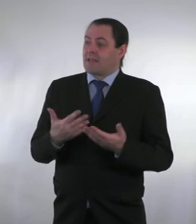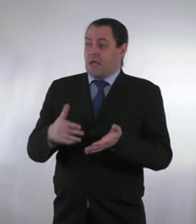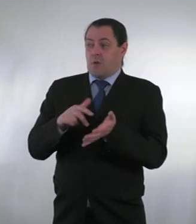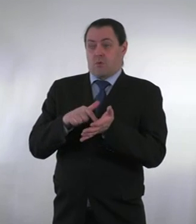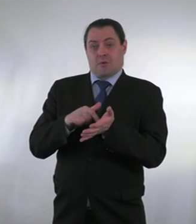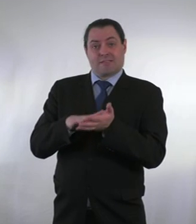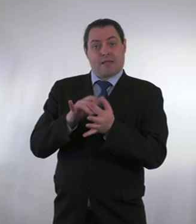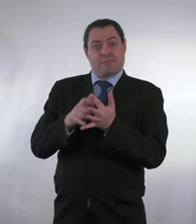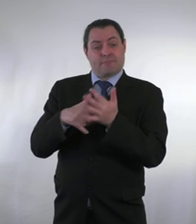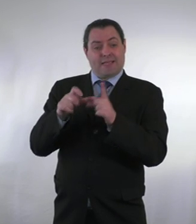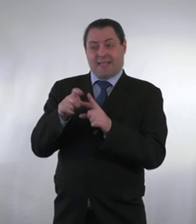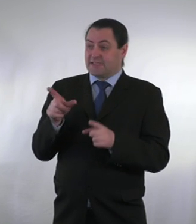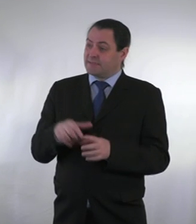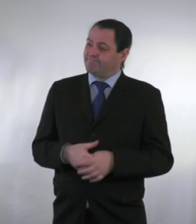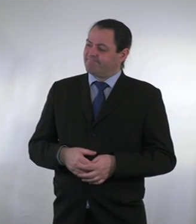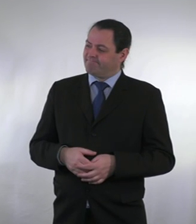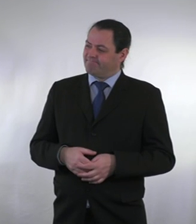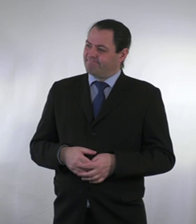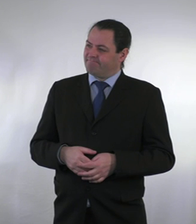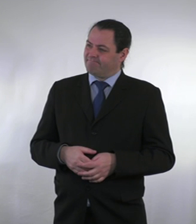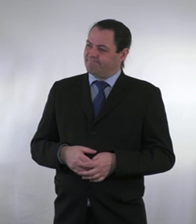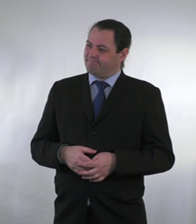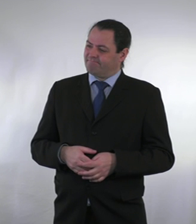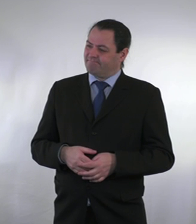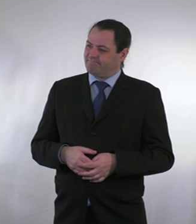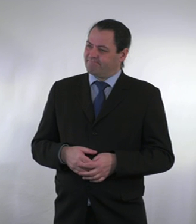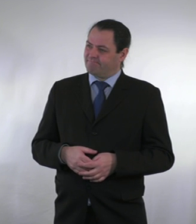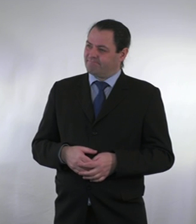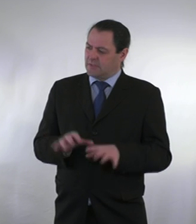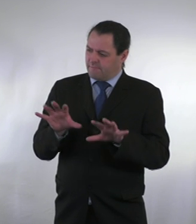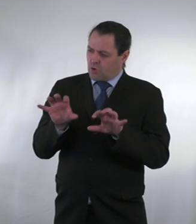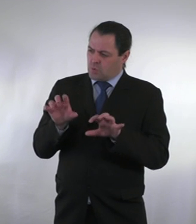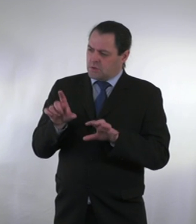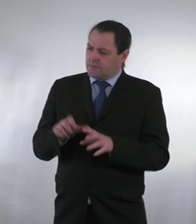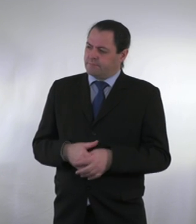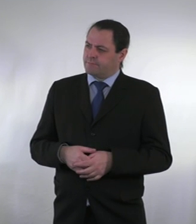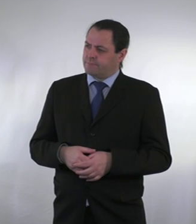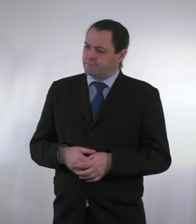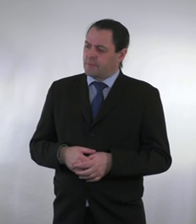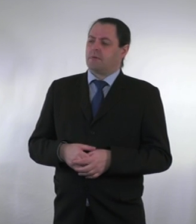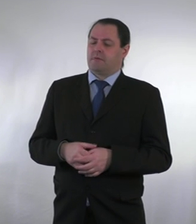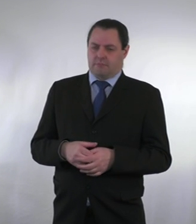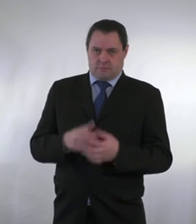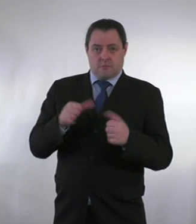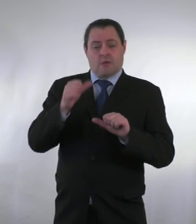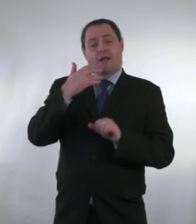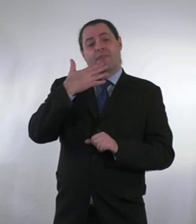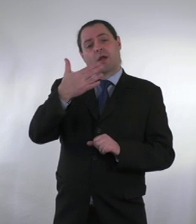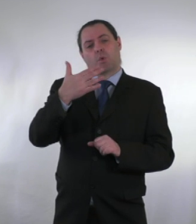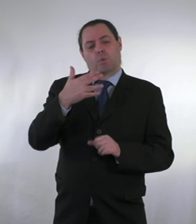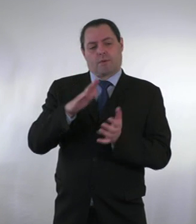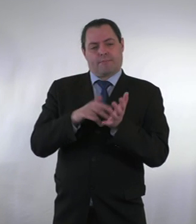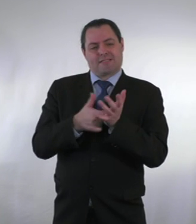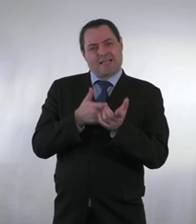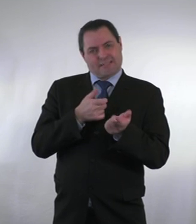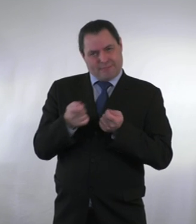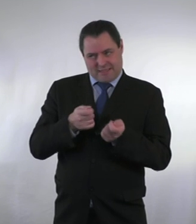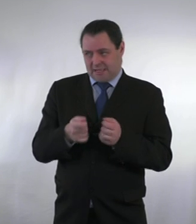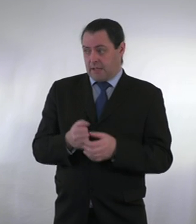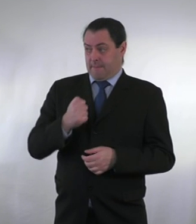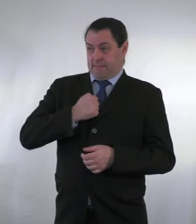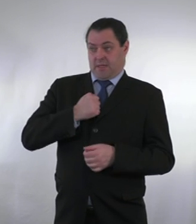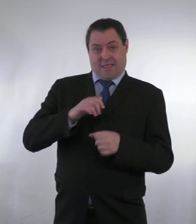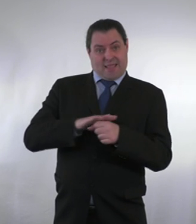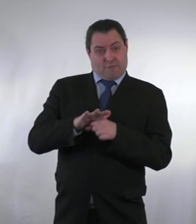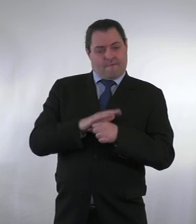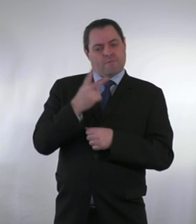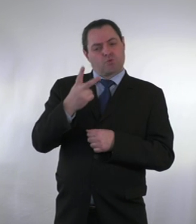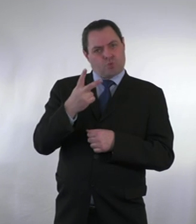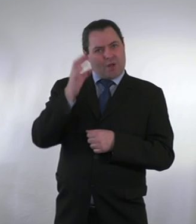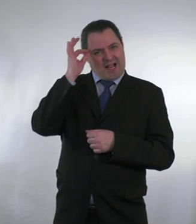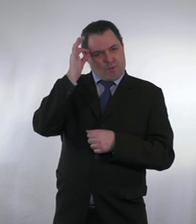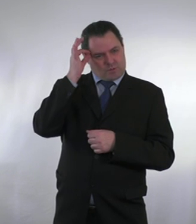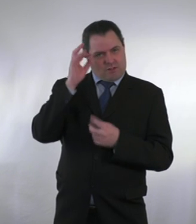My constituency is served by two local councils.